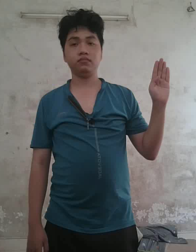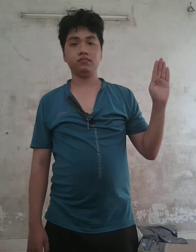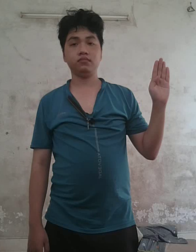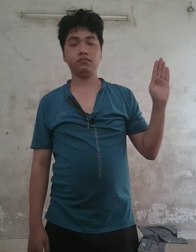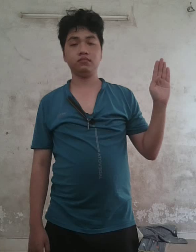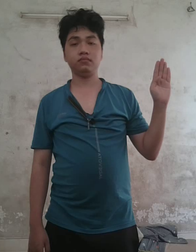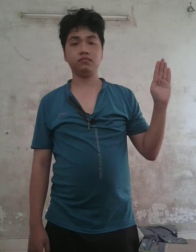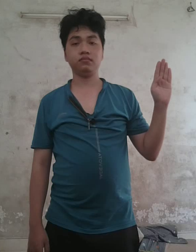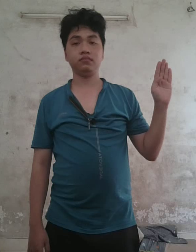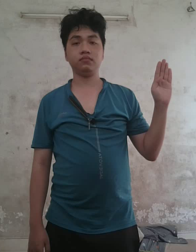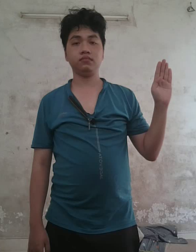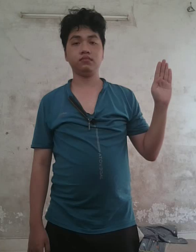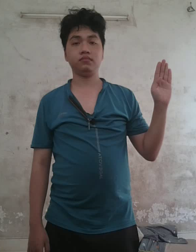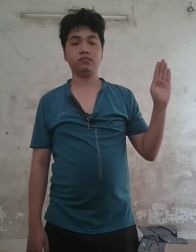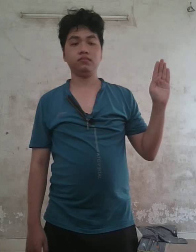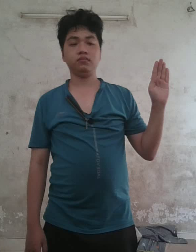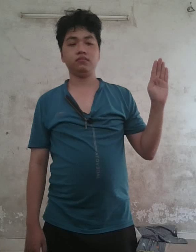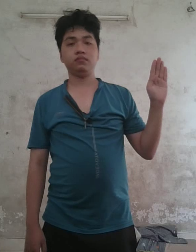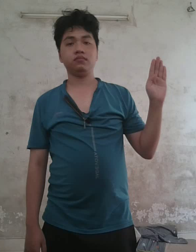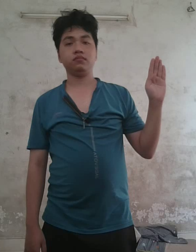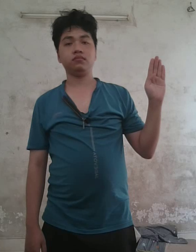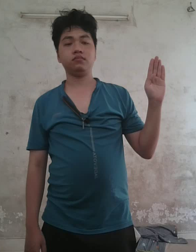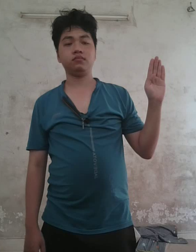b